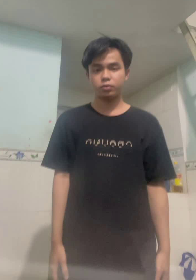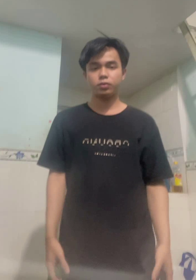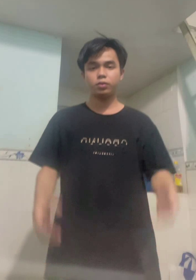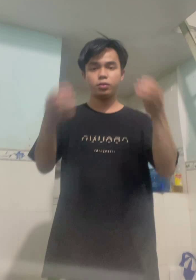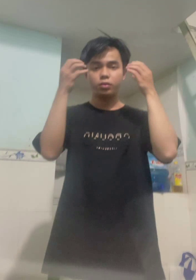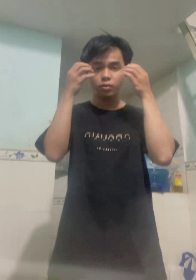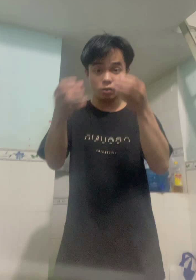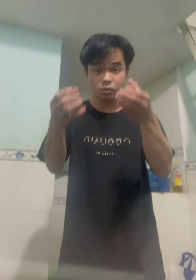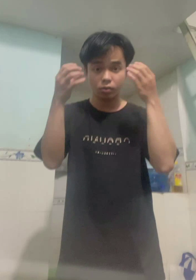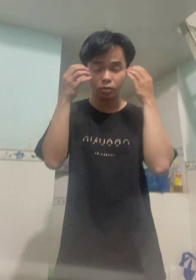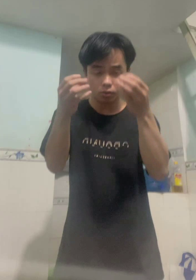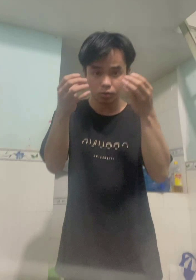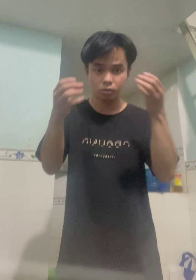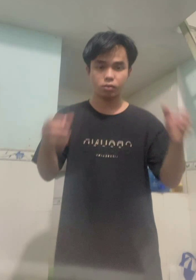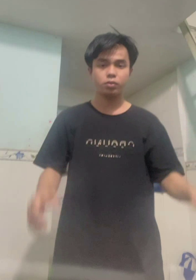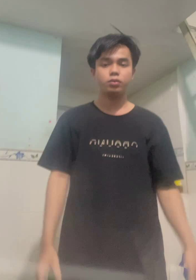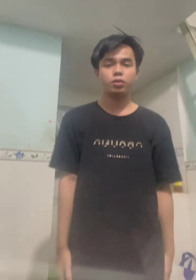ngac nhien